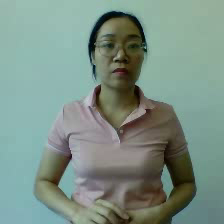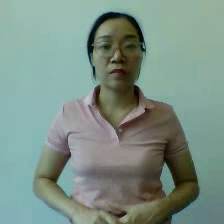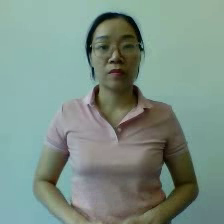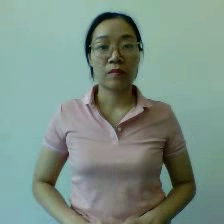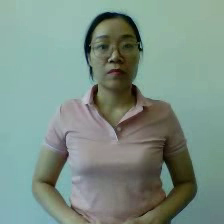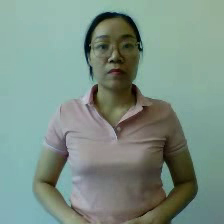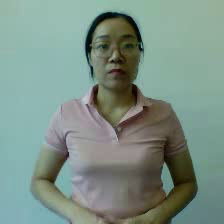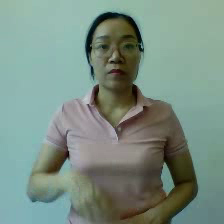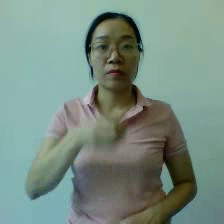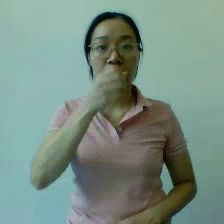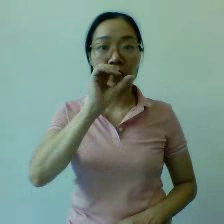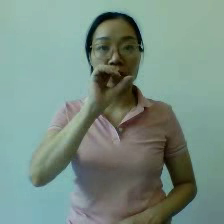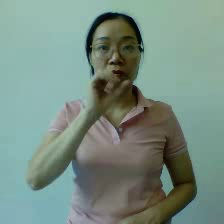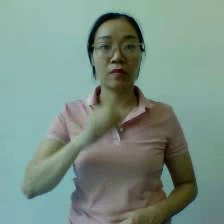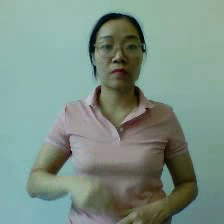Uống